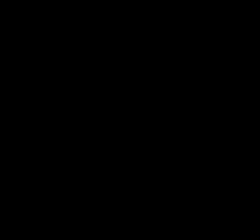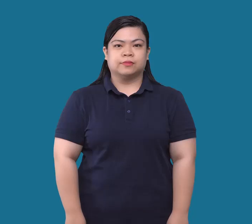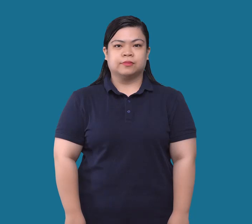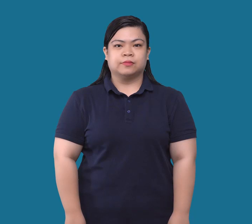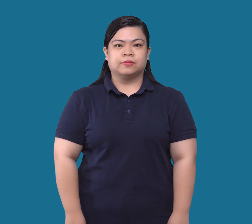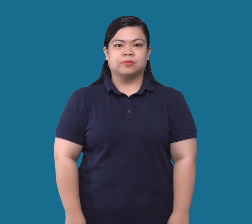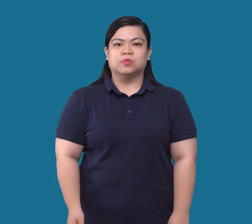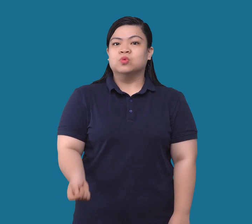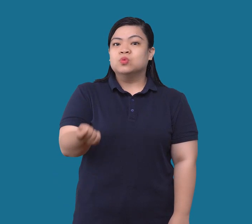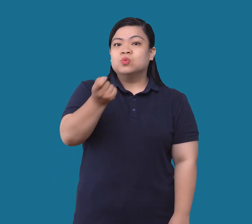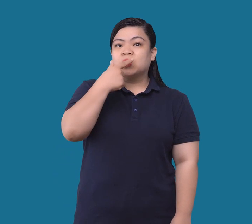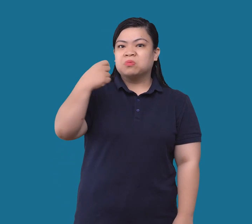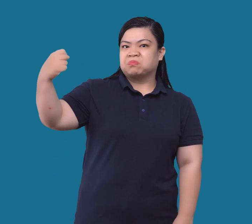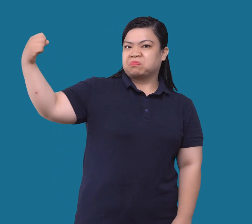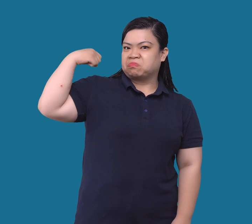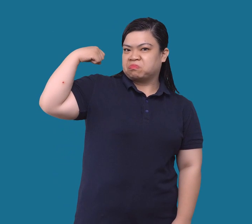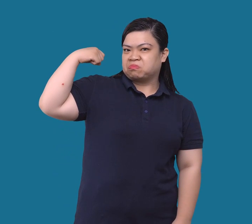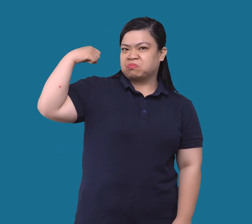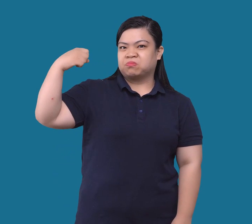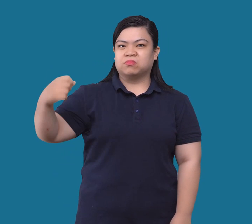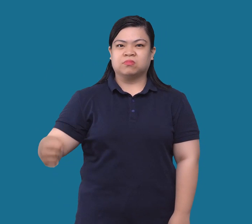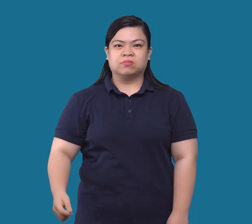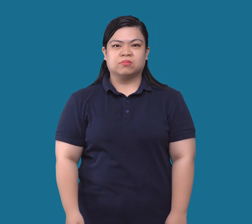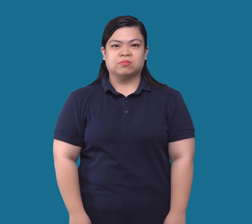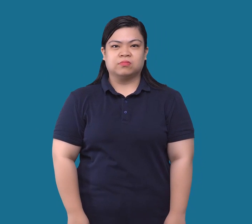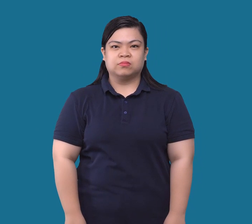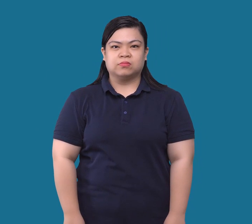thuốc bổ